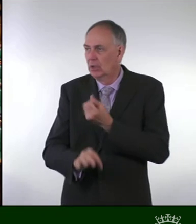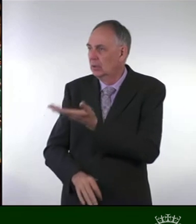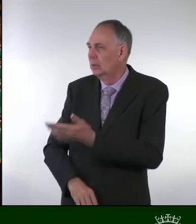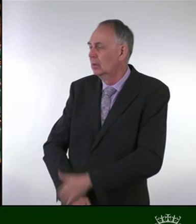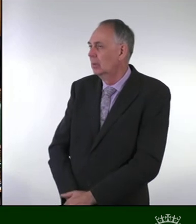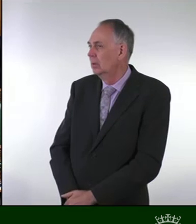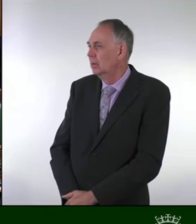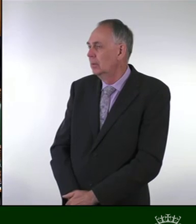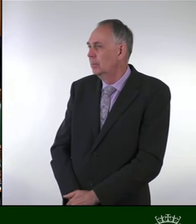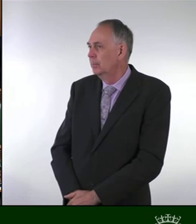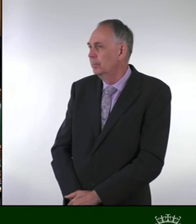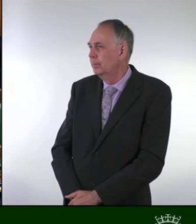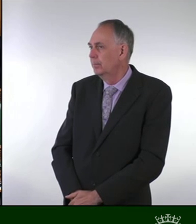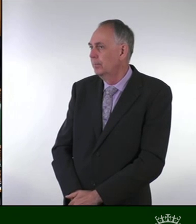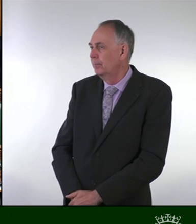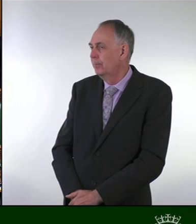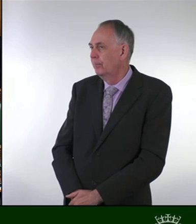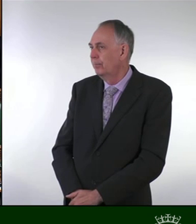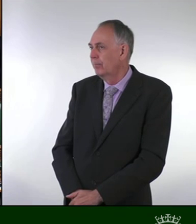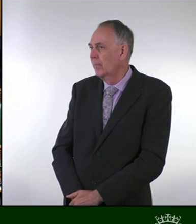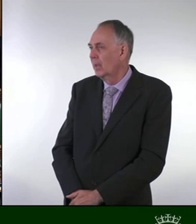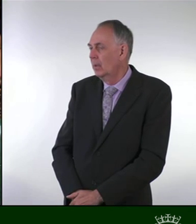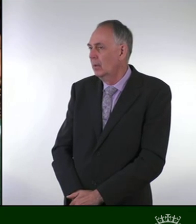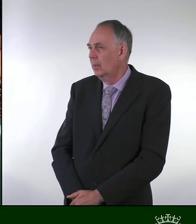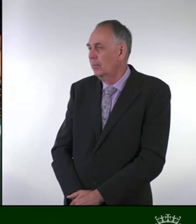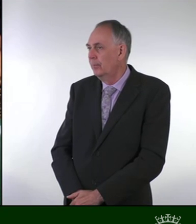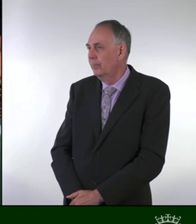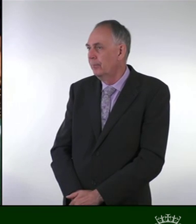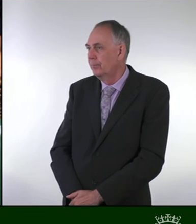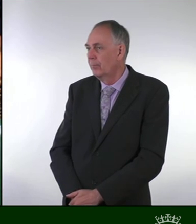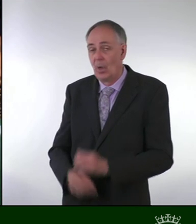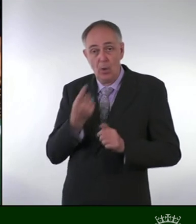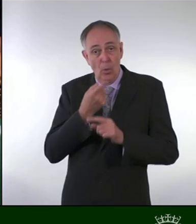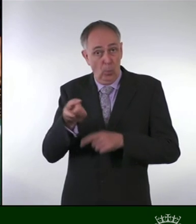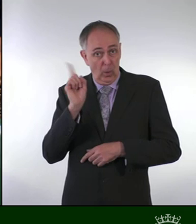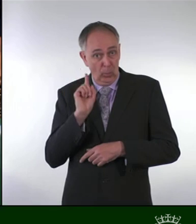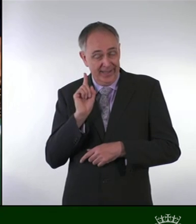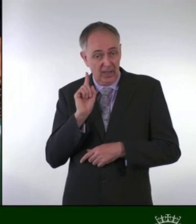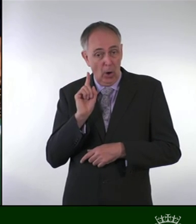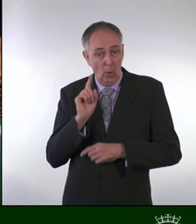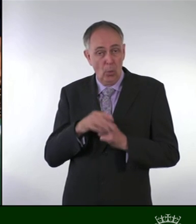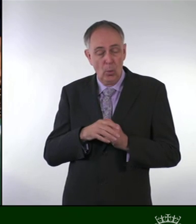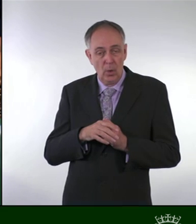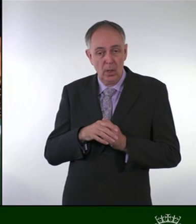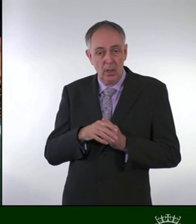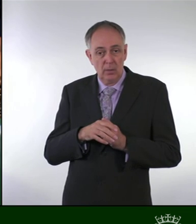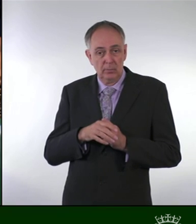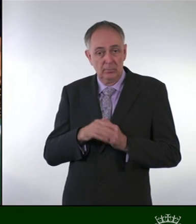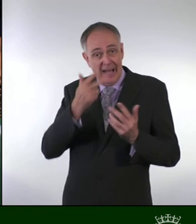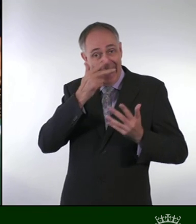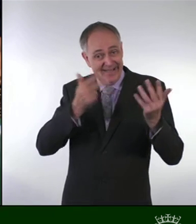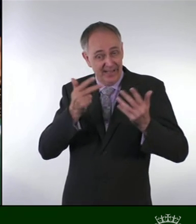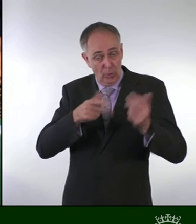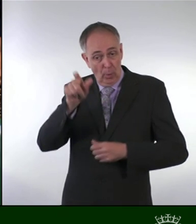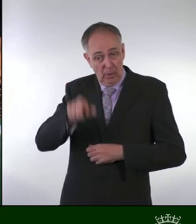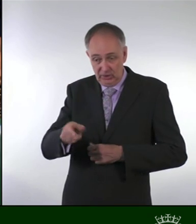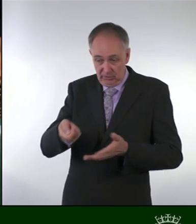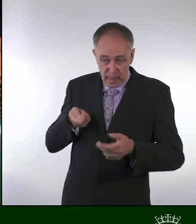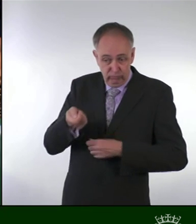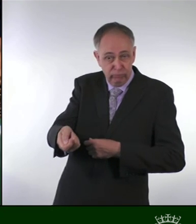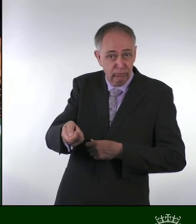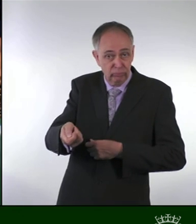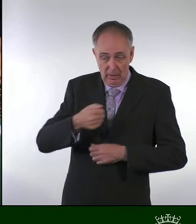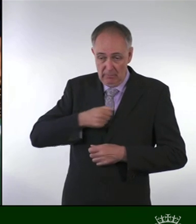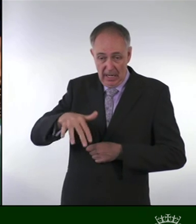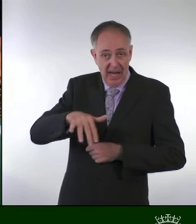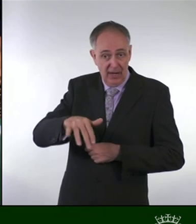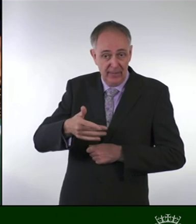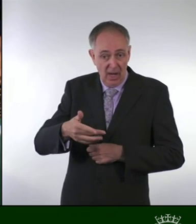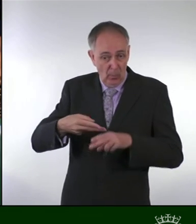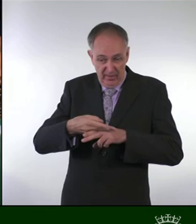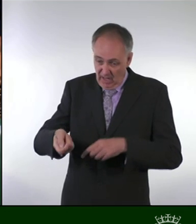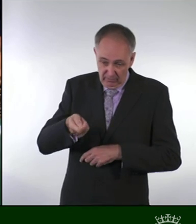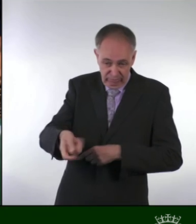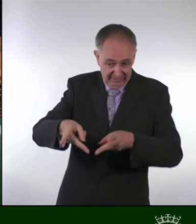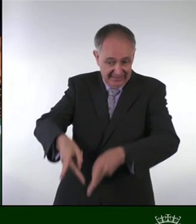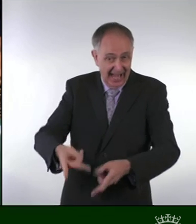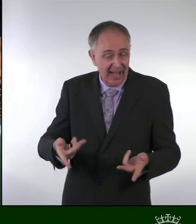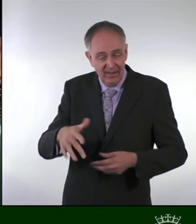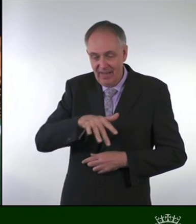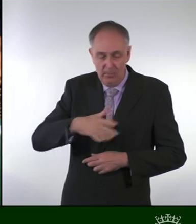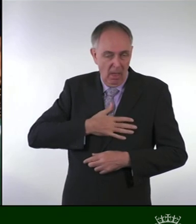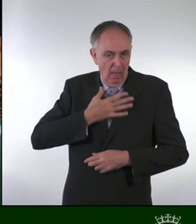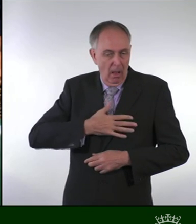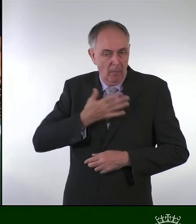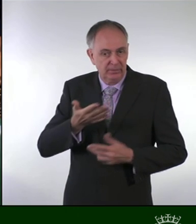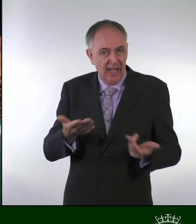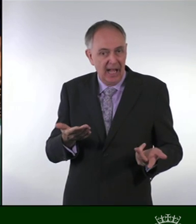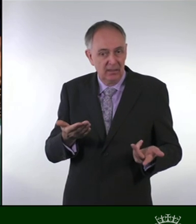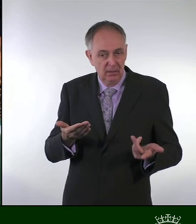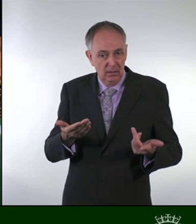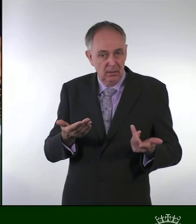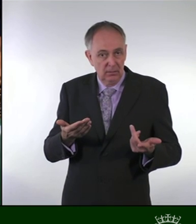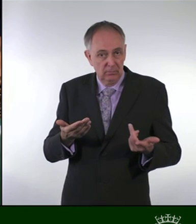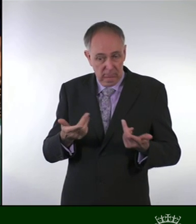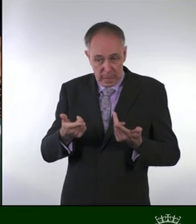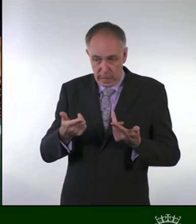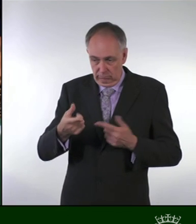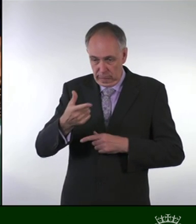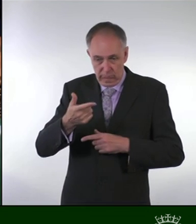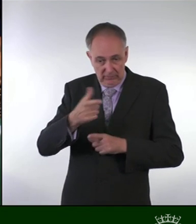It is exactly a week since 18-year-old Donnell Rhule was murdered with a knife on the Kingswood estate in my constituency, leaving his family devastated and a close-knit community reeling.